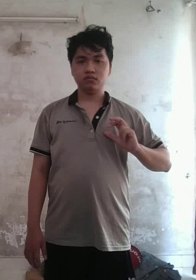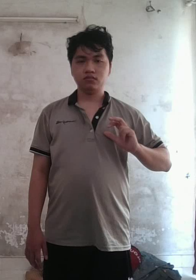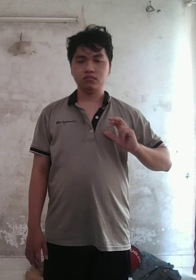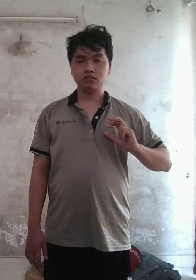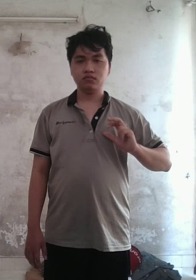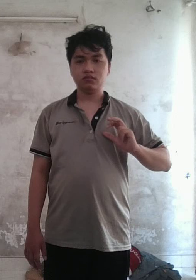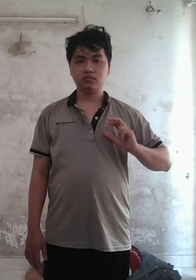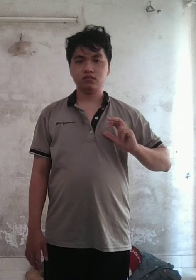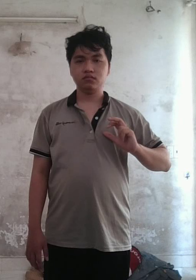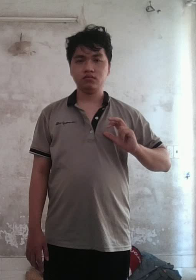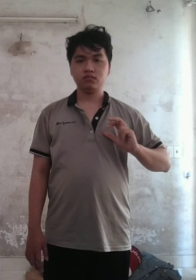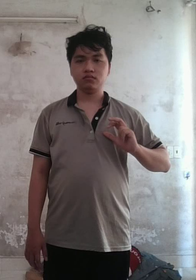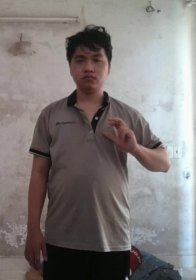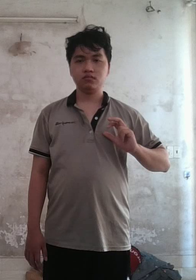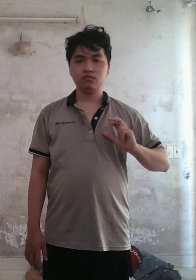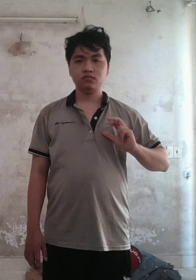giau co